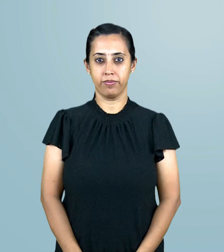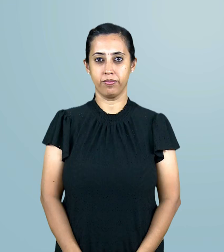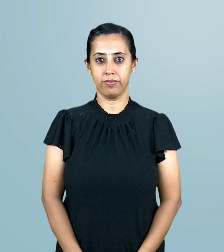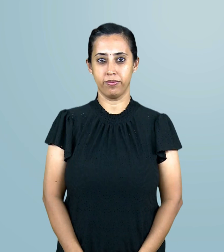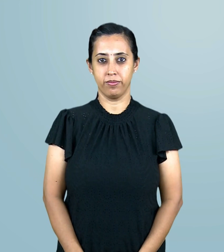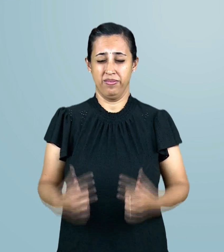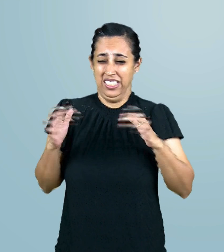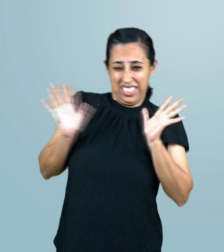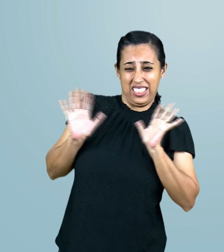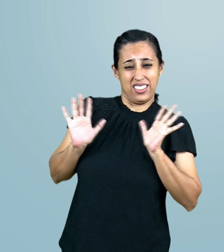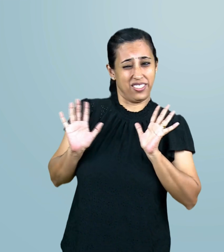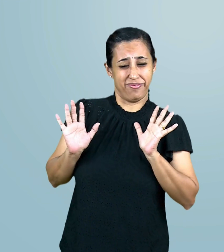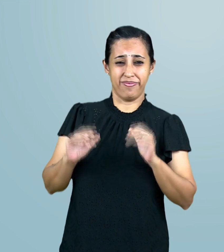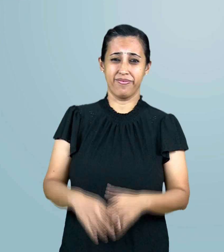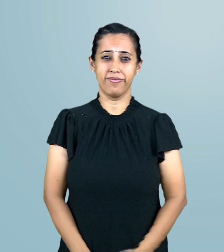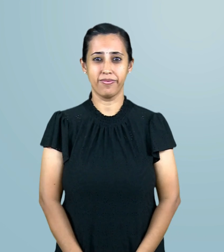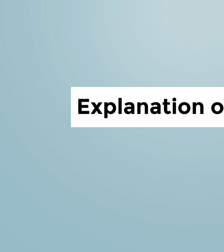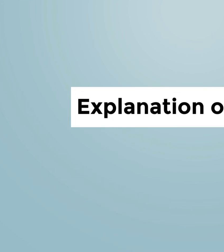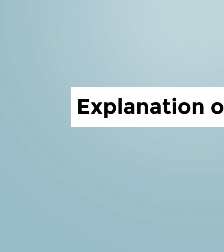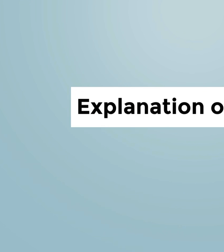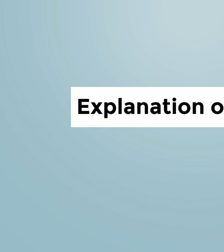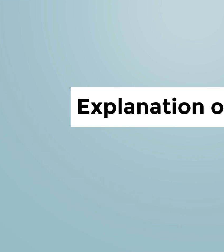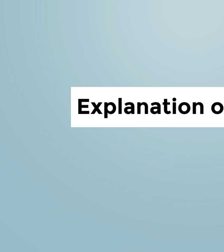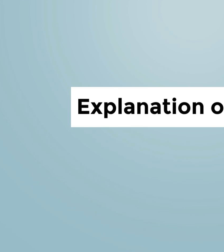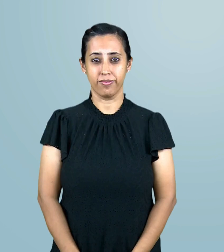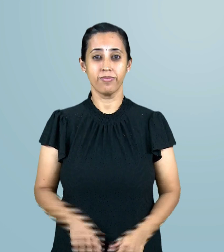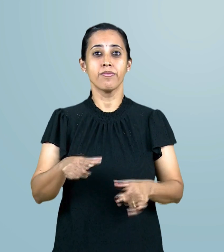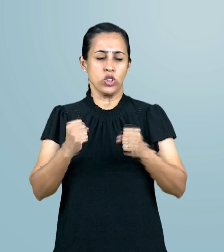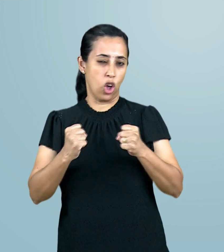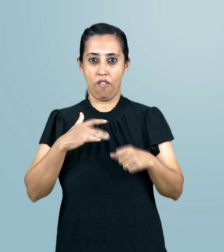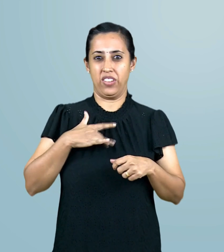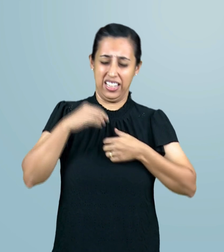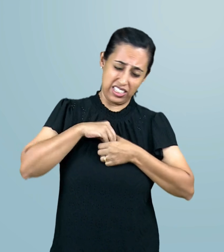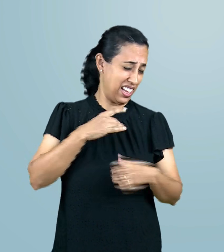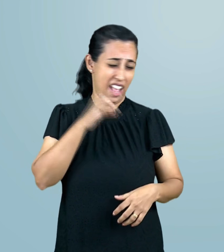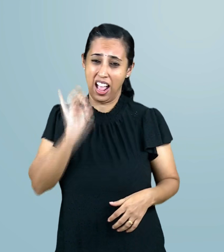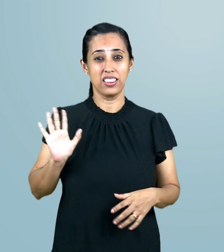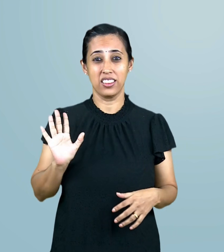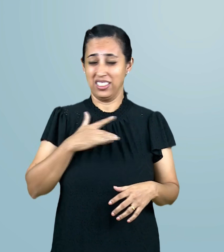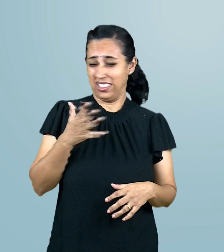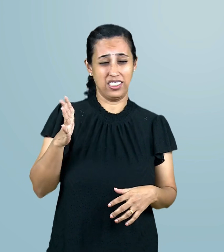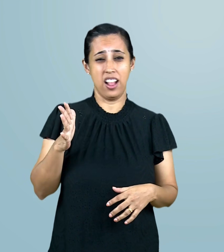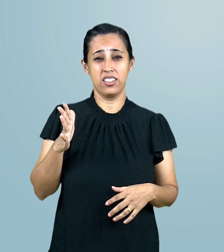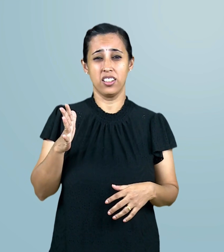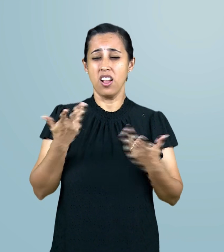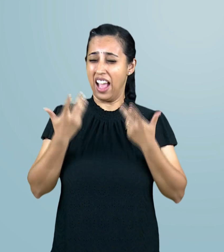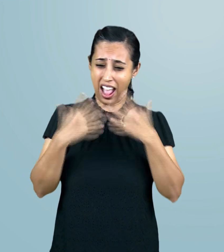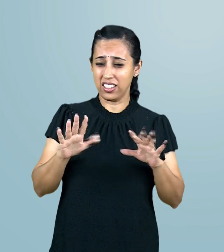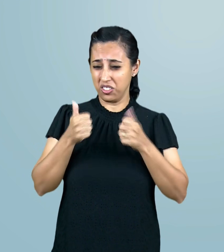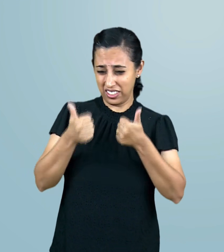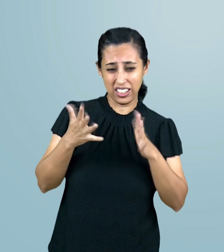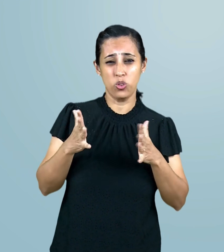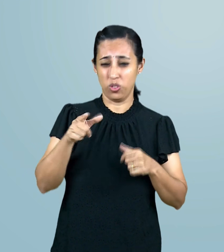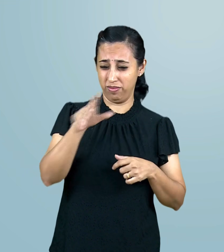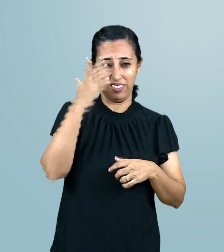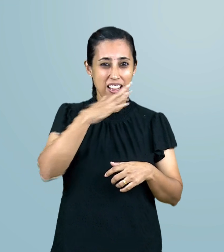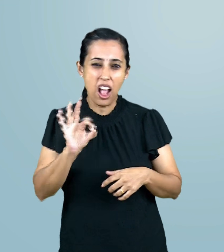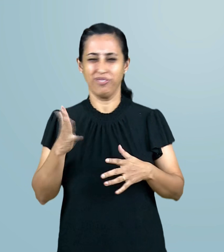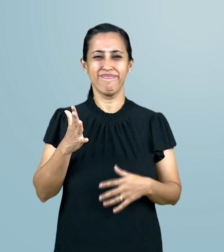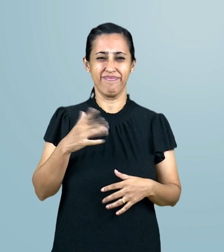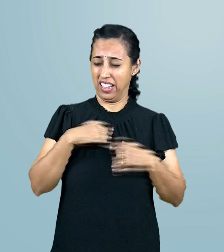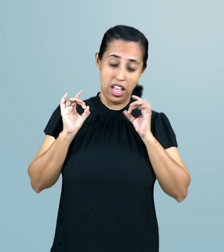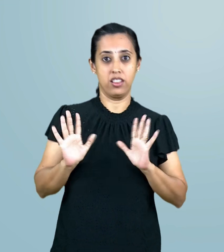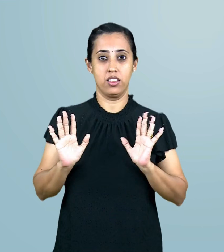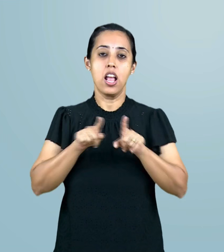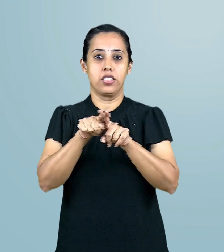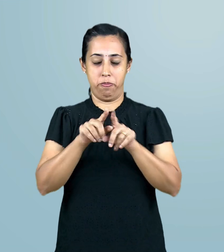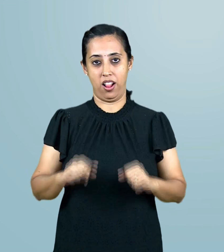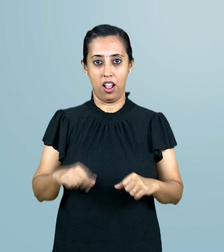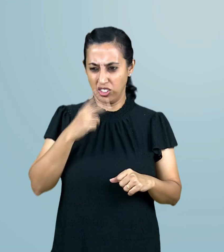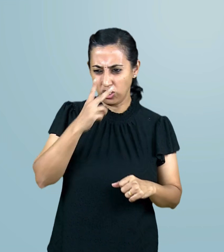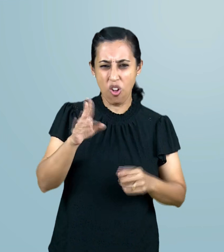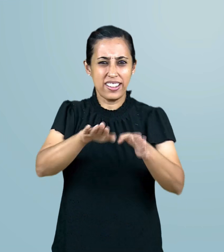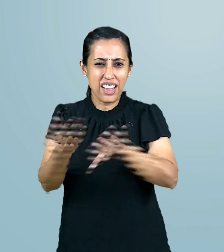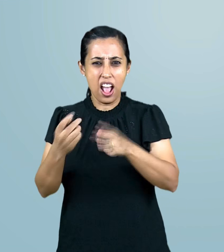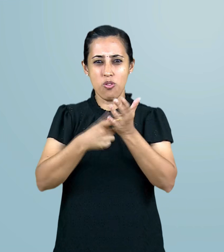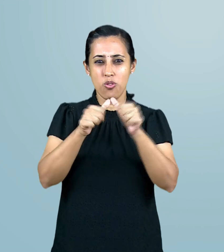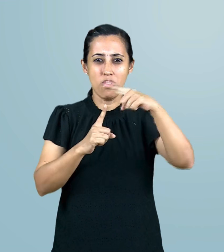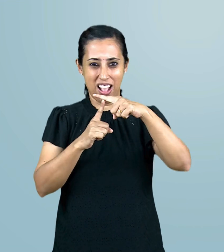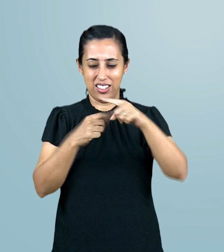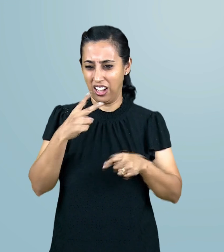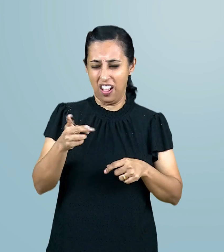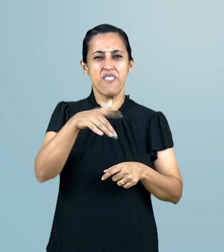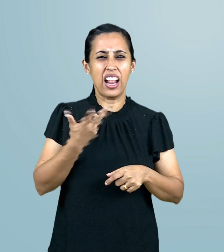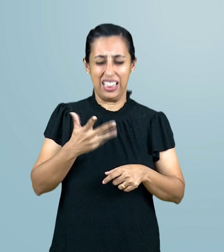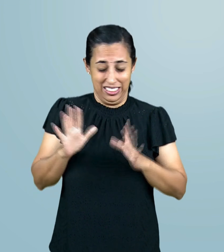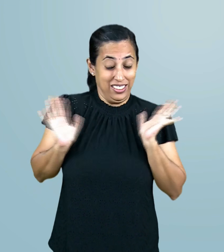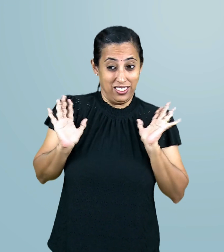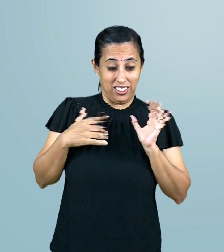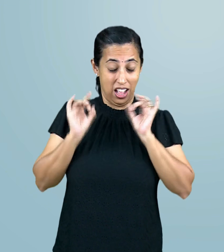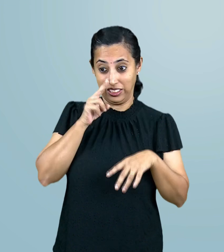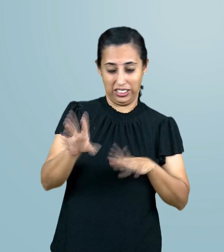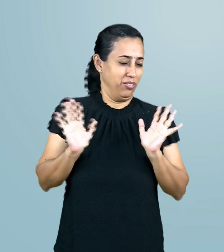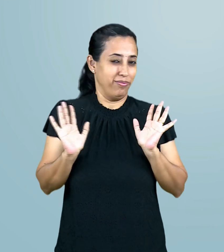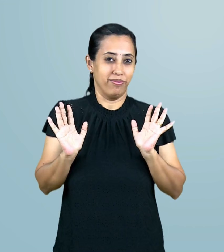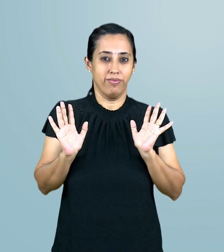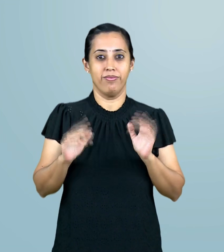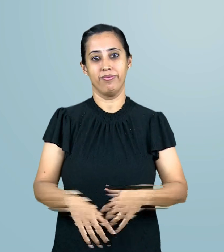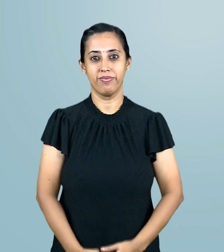Disgusted